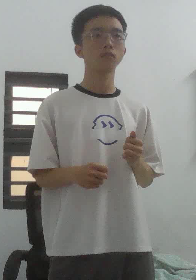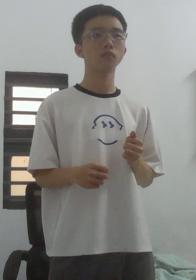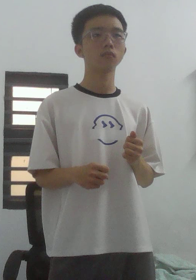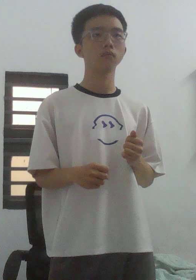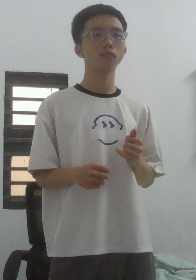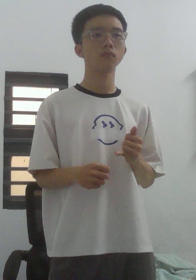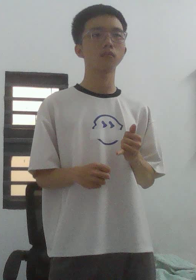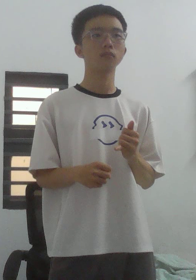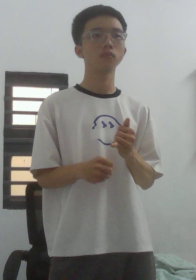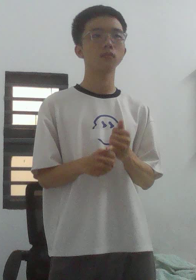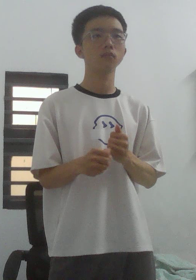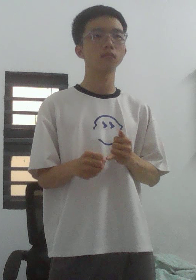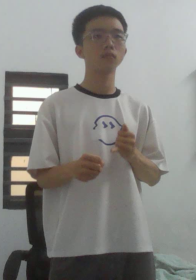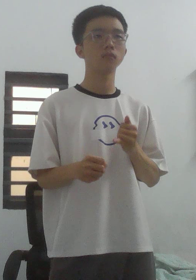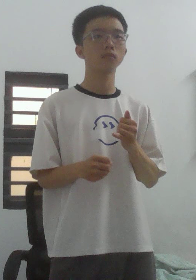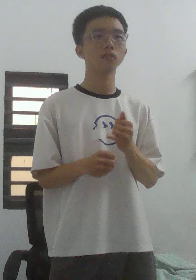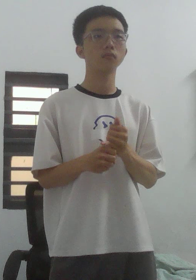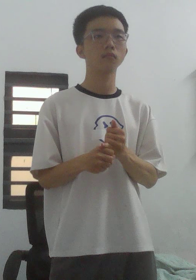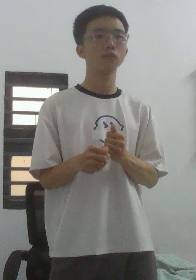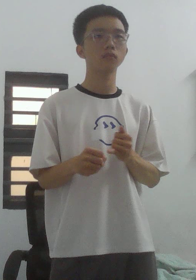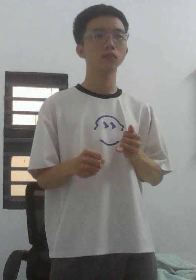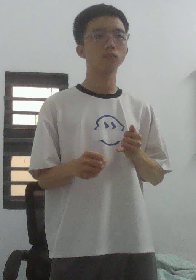cuoi nam